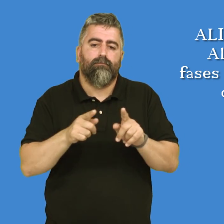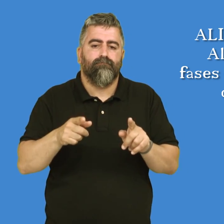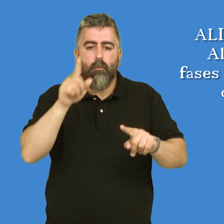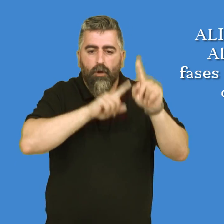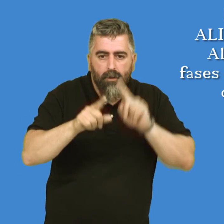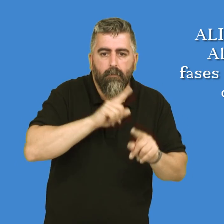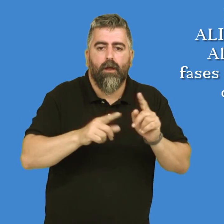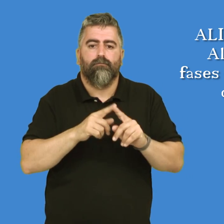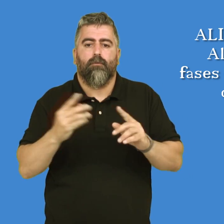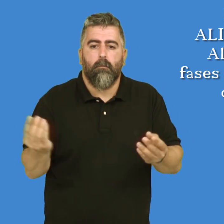problema